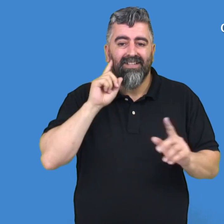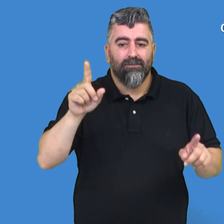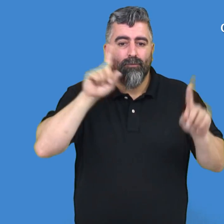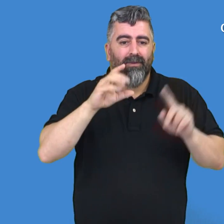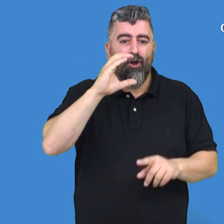problema